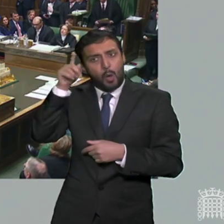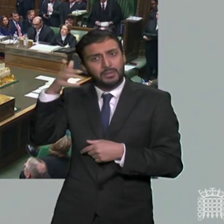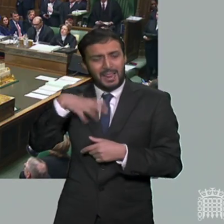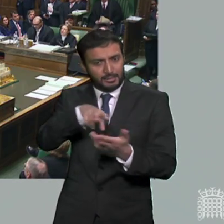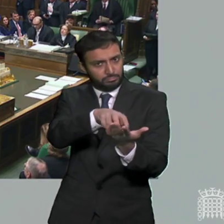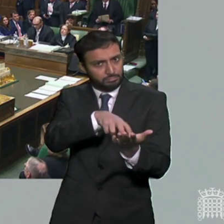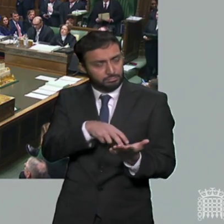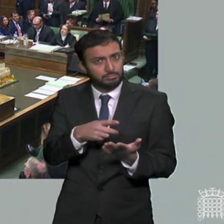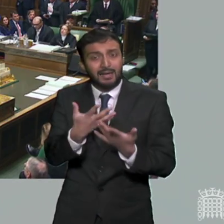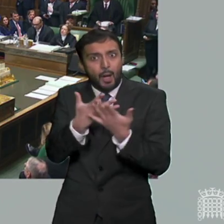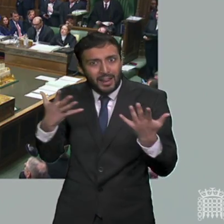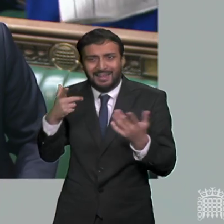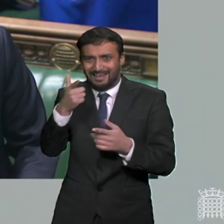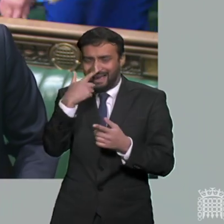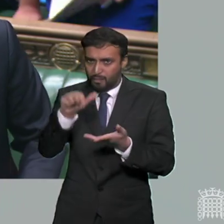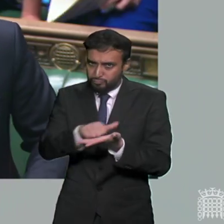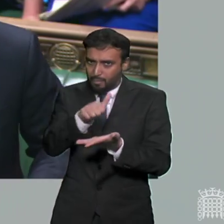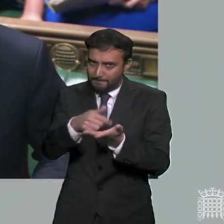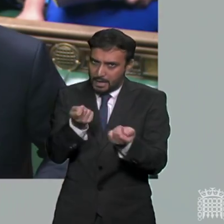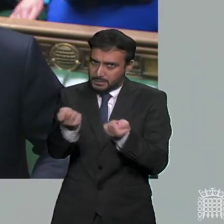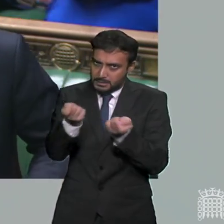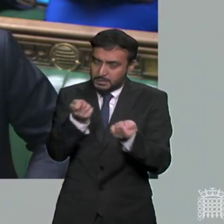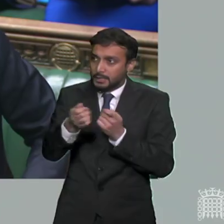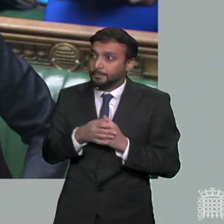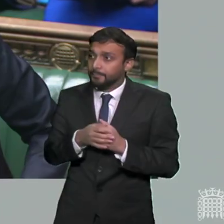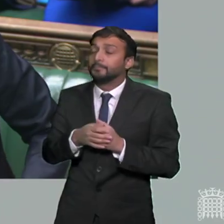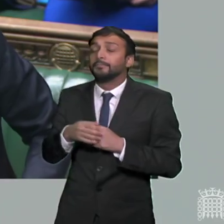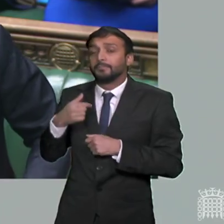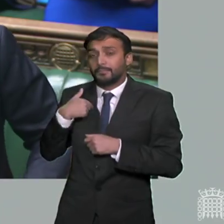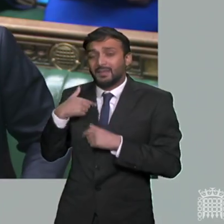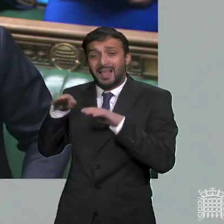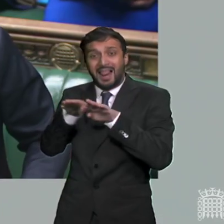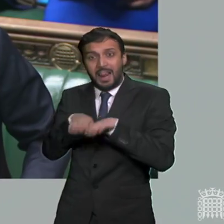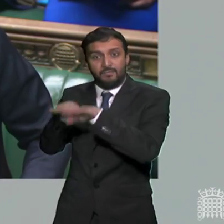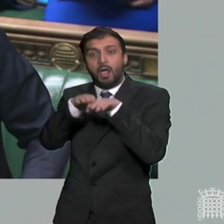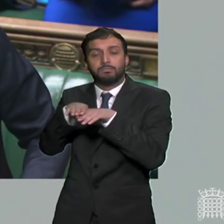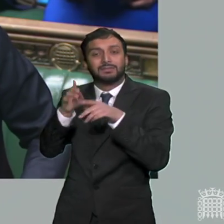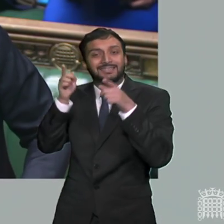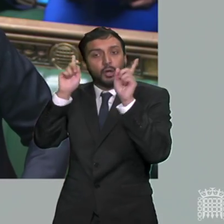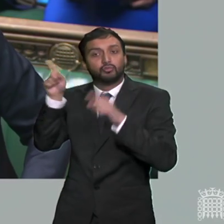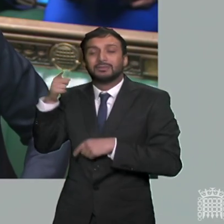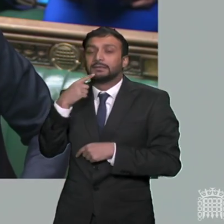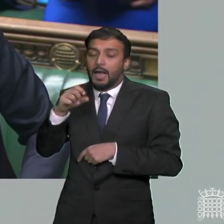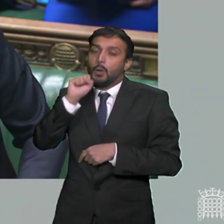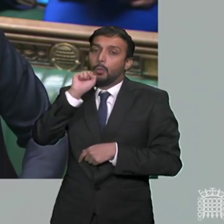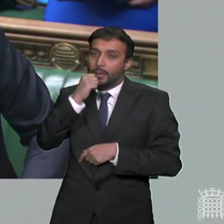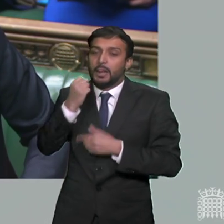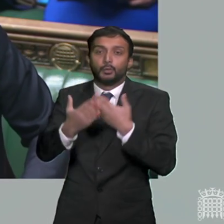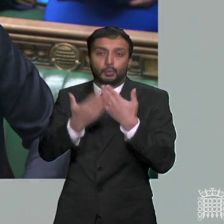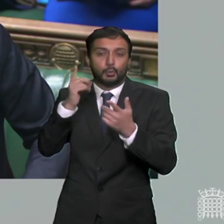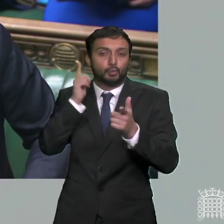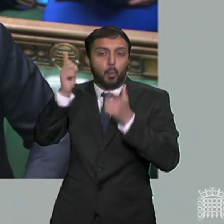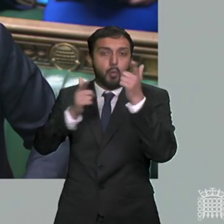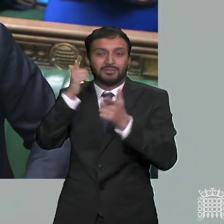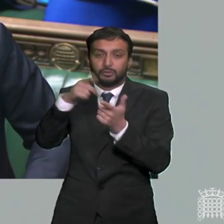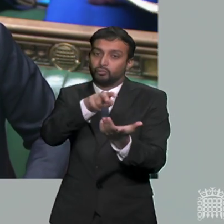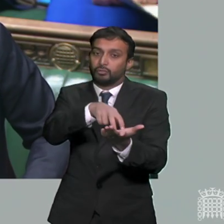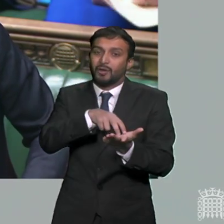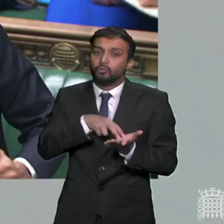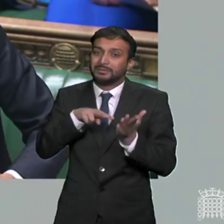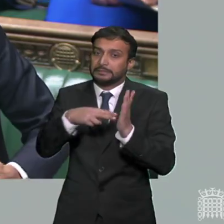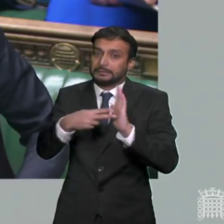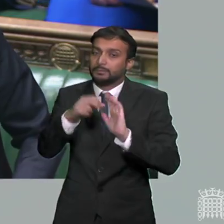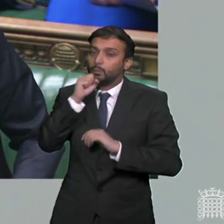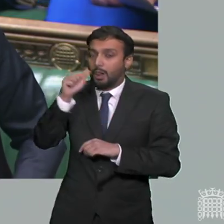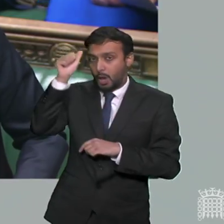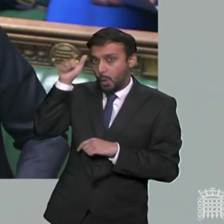My right honourable Friend the Levelling Up Secretary has indeed said that we will deliver a new tourist accommodation registration scheme, something I know my honourable Friend has asked for.